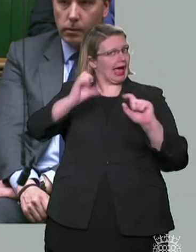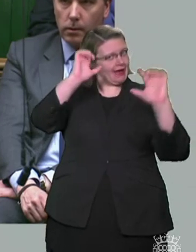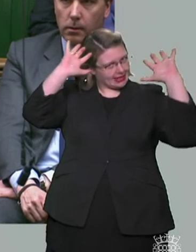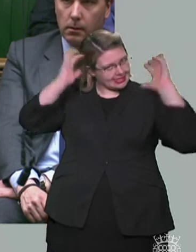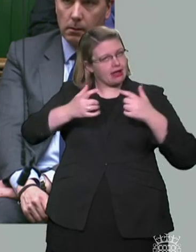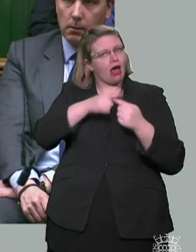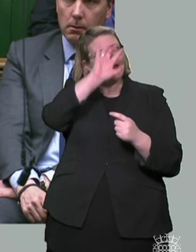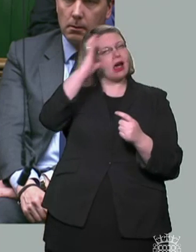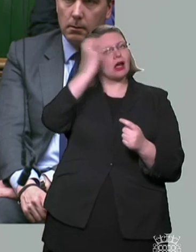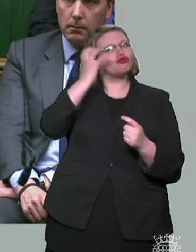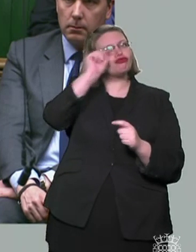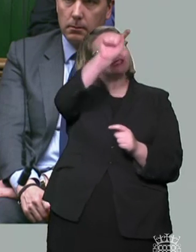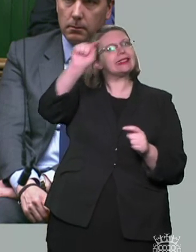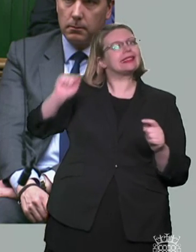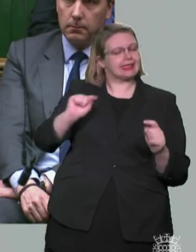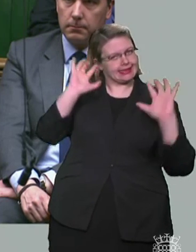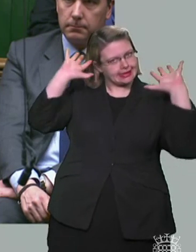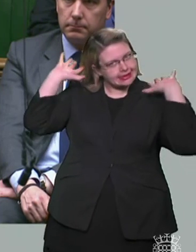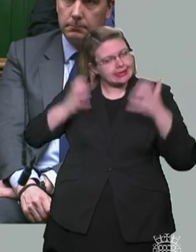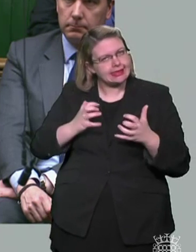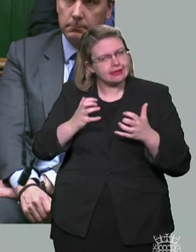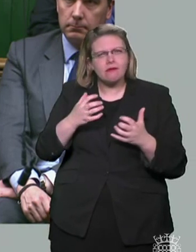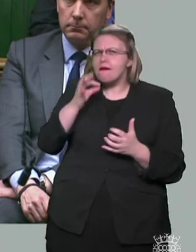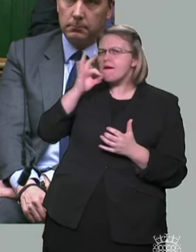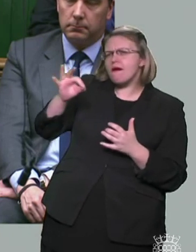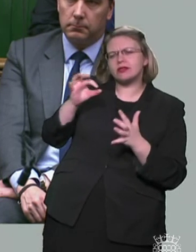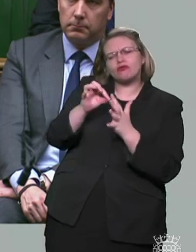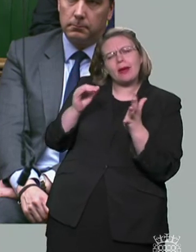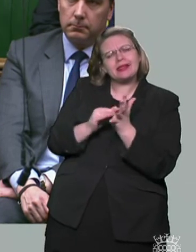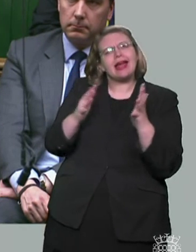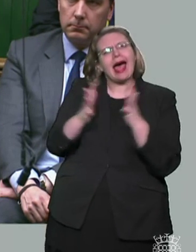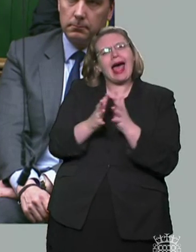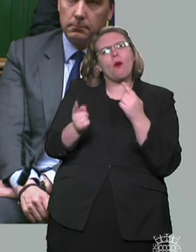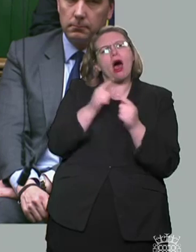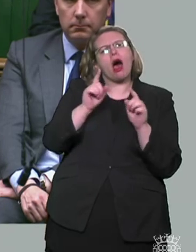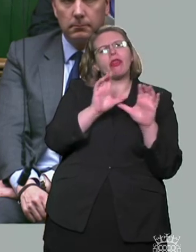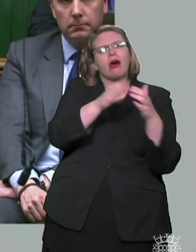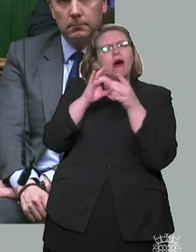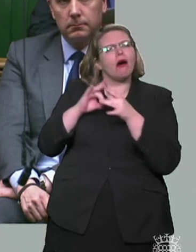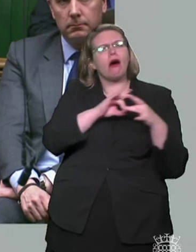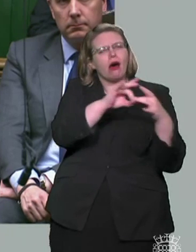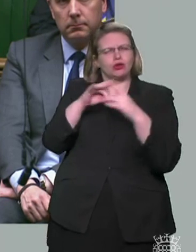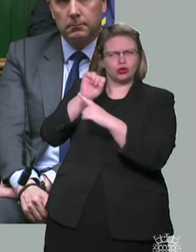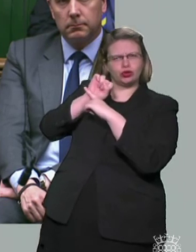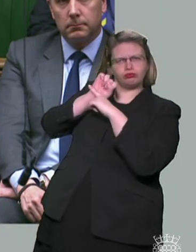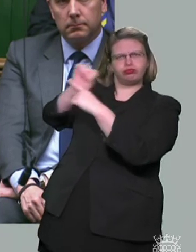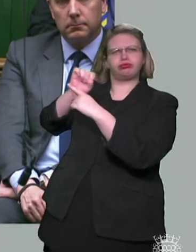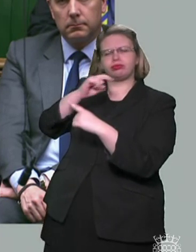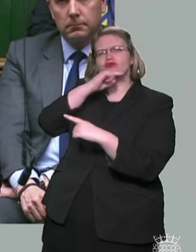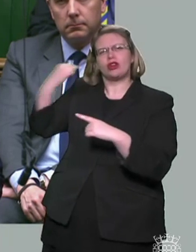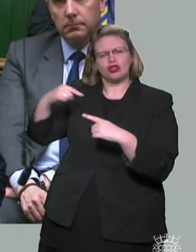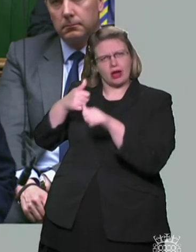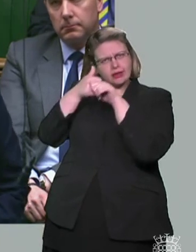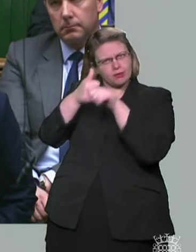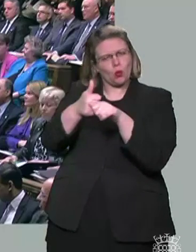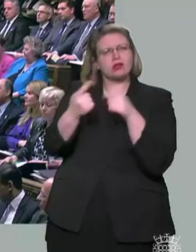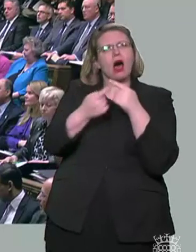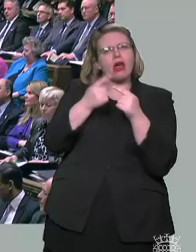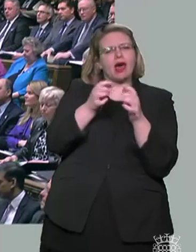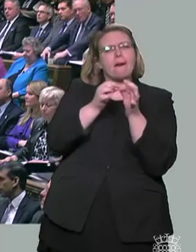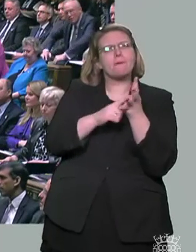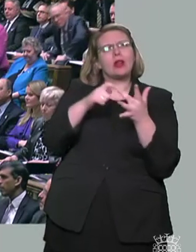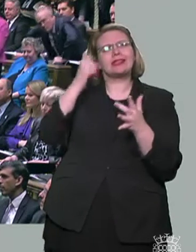Will he outline the role that the joint expeditionary force can play in countering Russian aggression and improving the defensive posture for our allies in the Baltics?